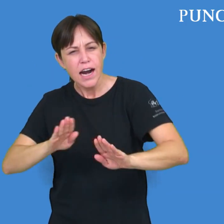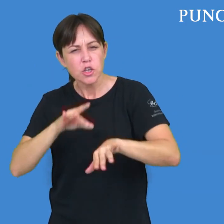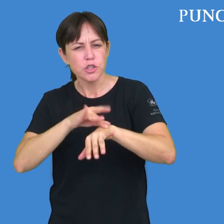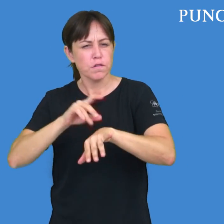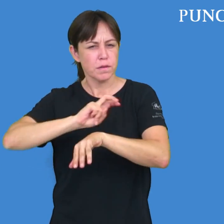enfermo